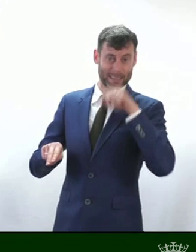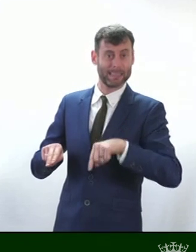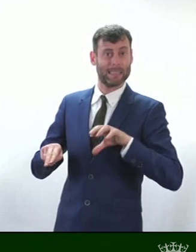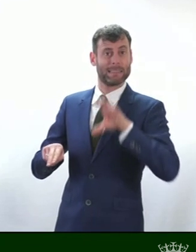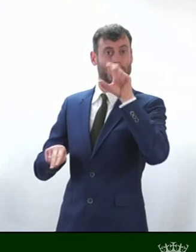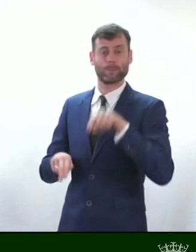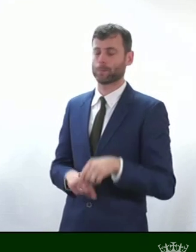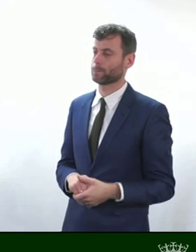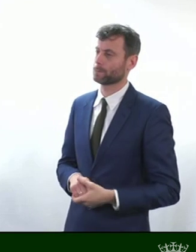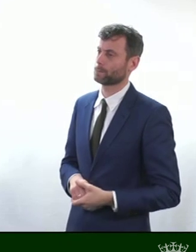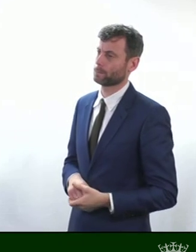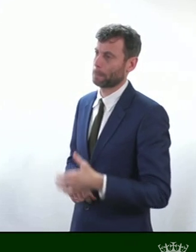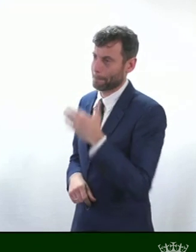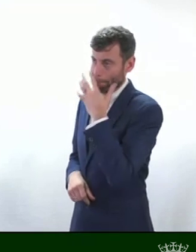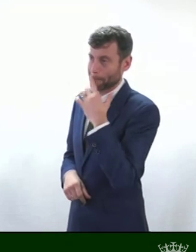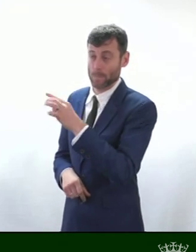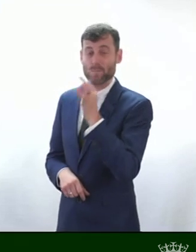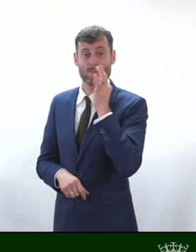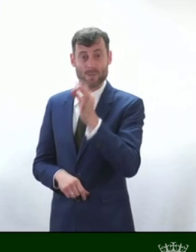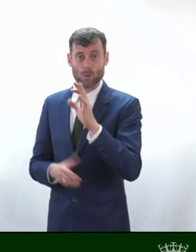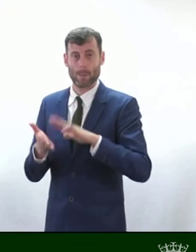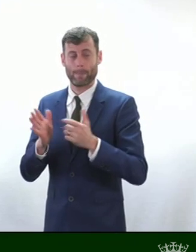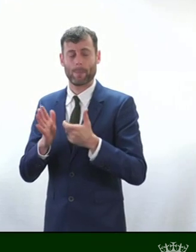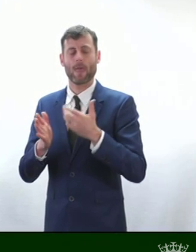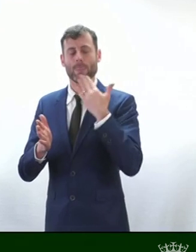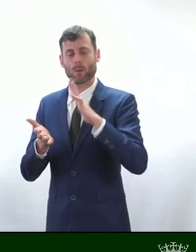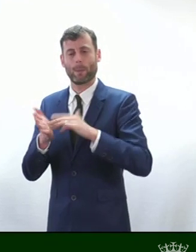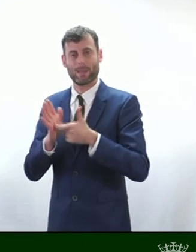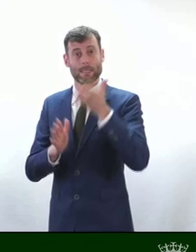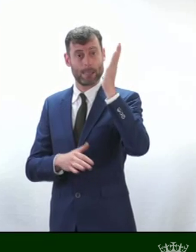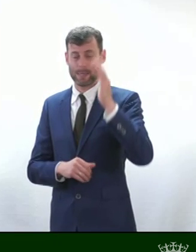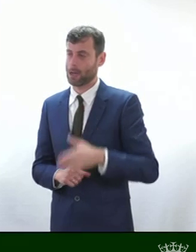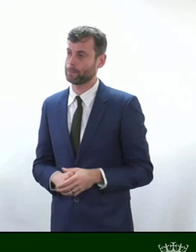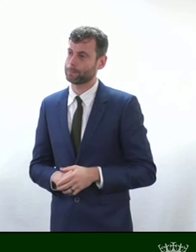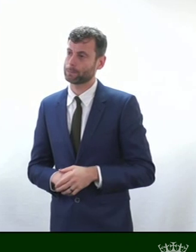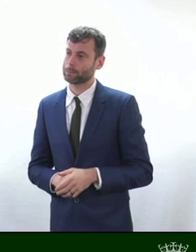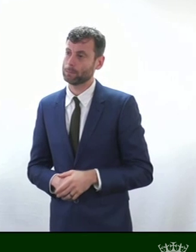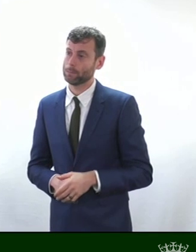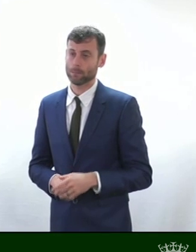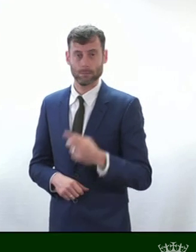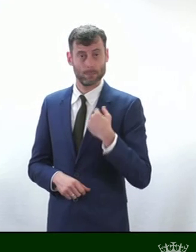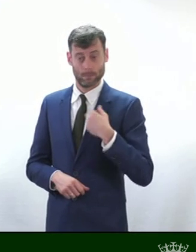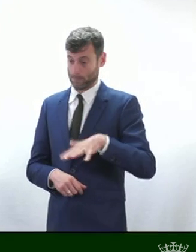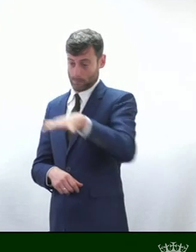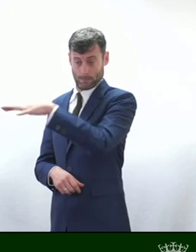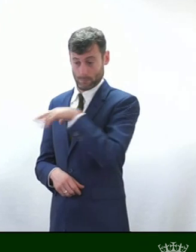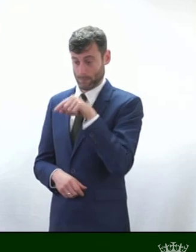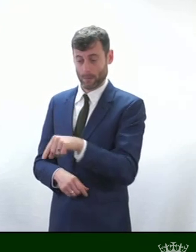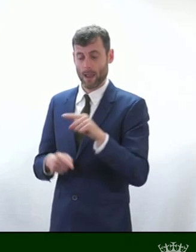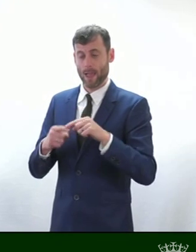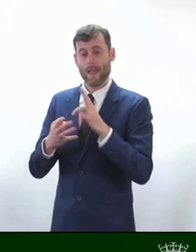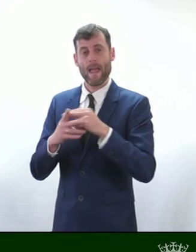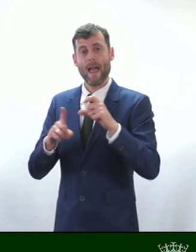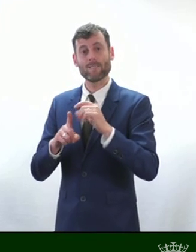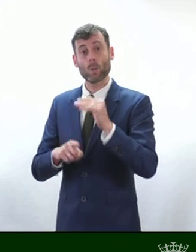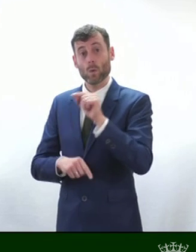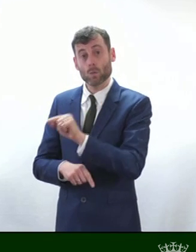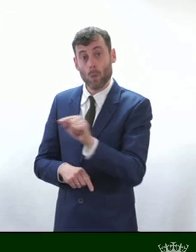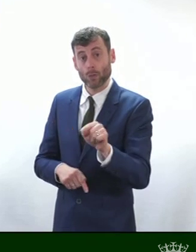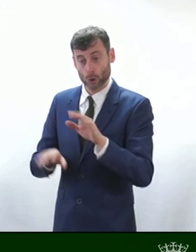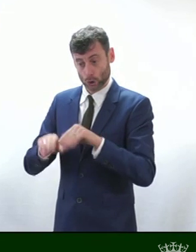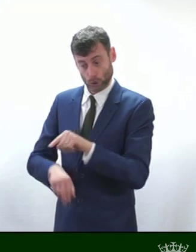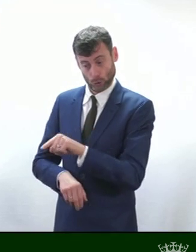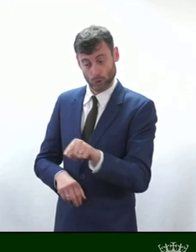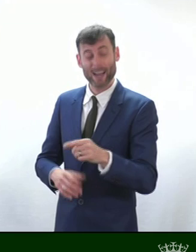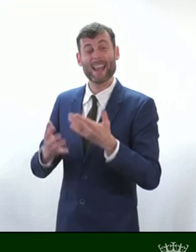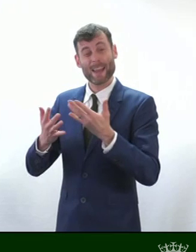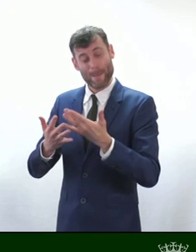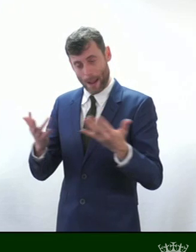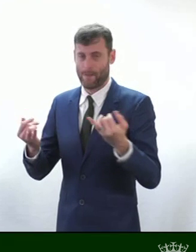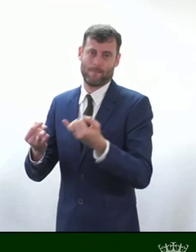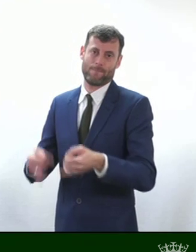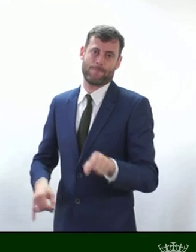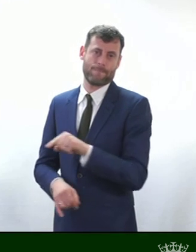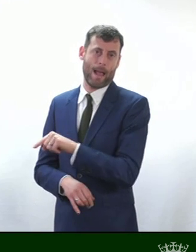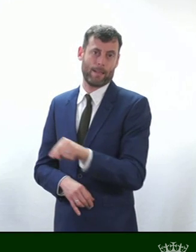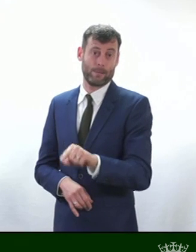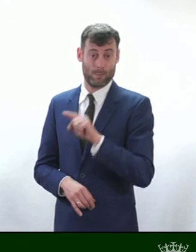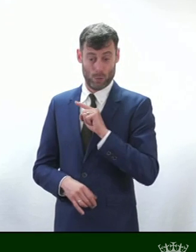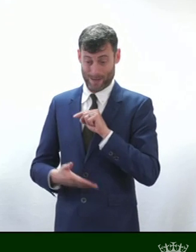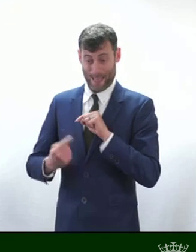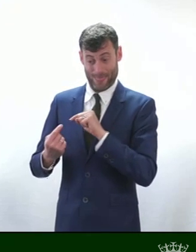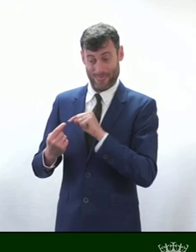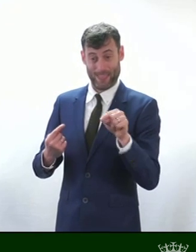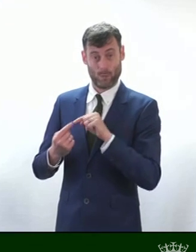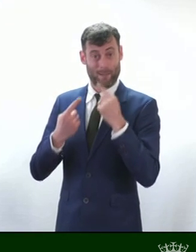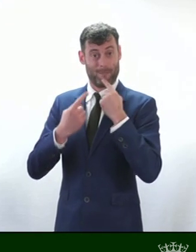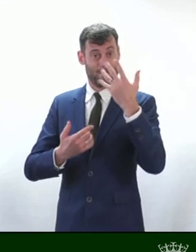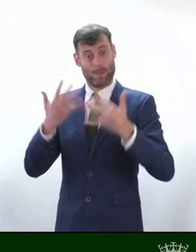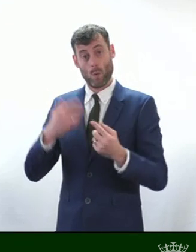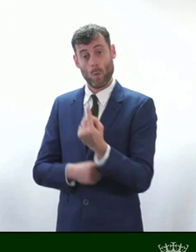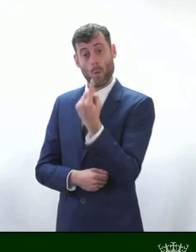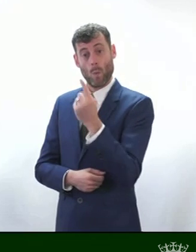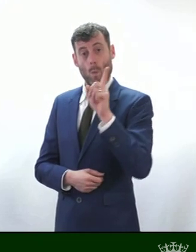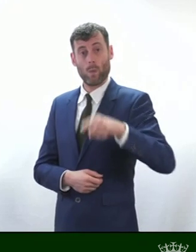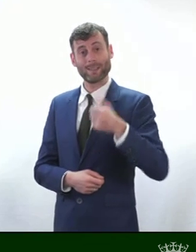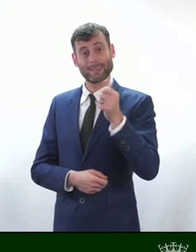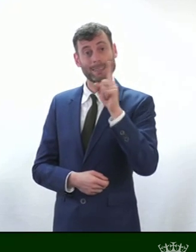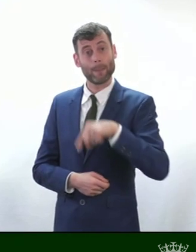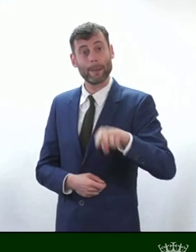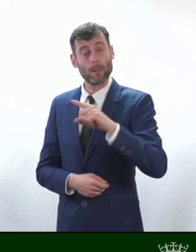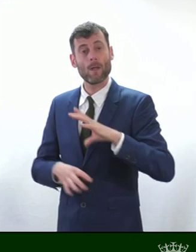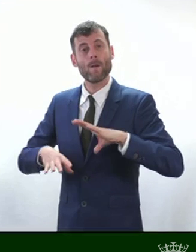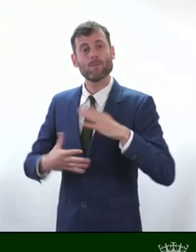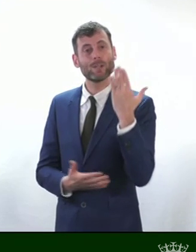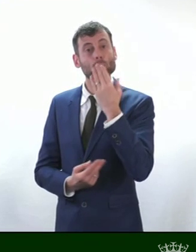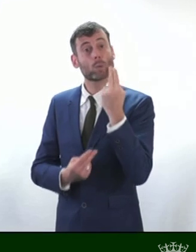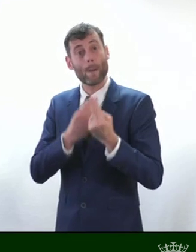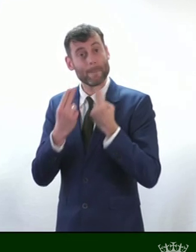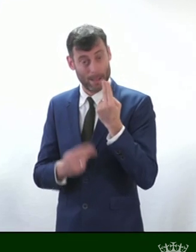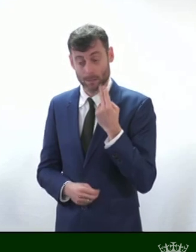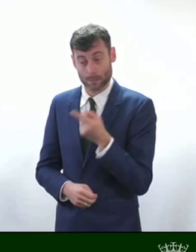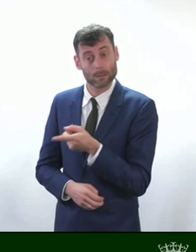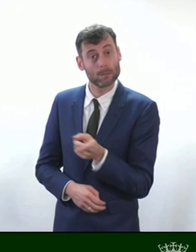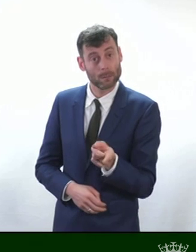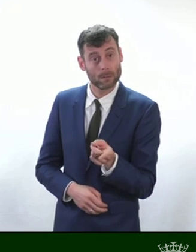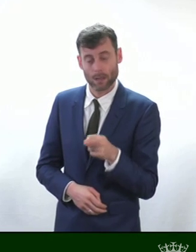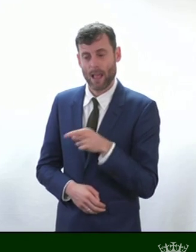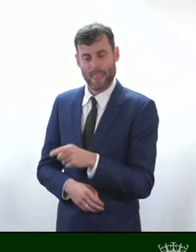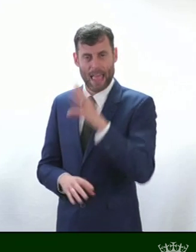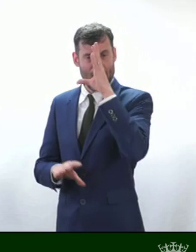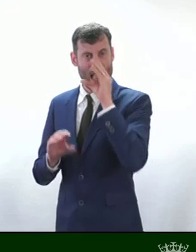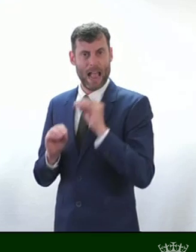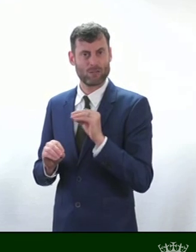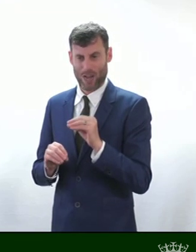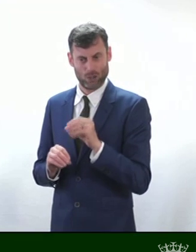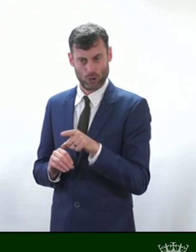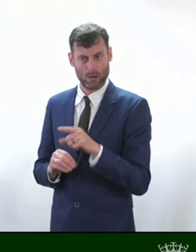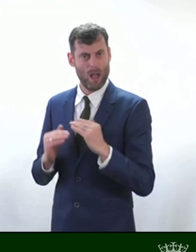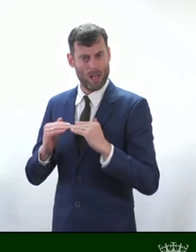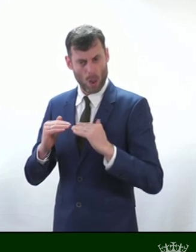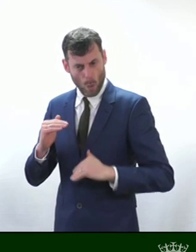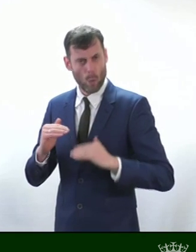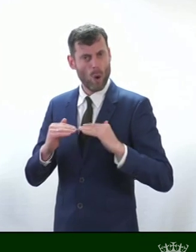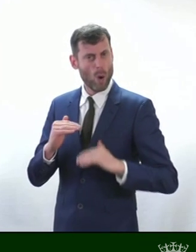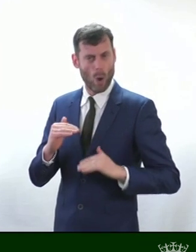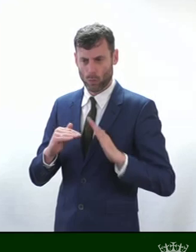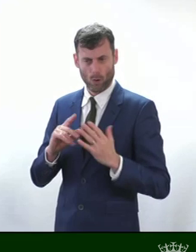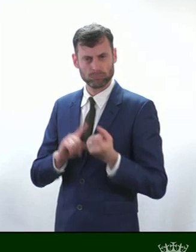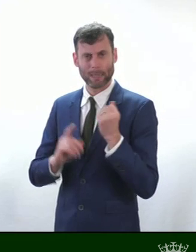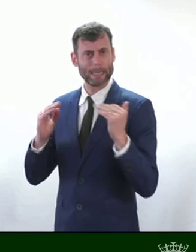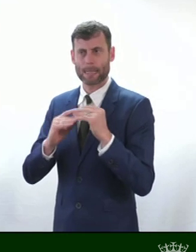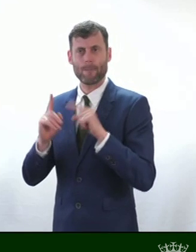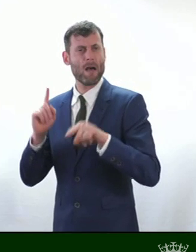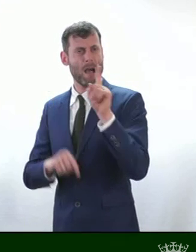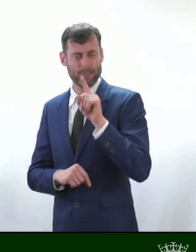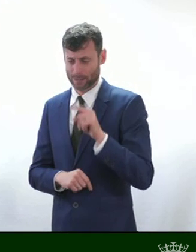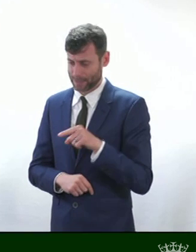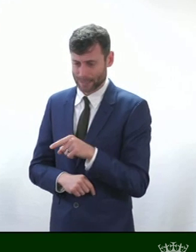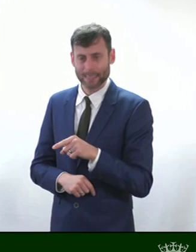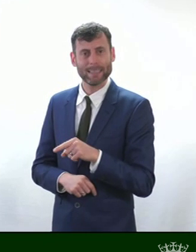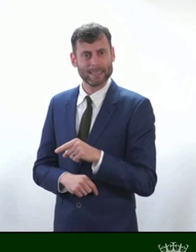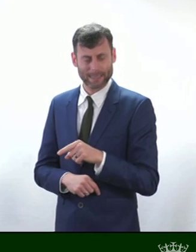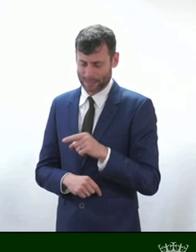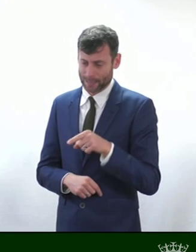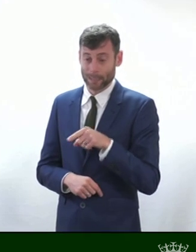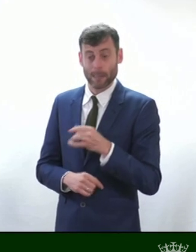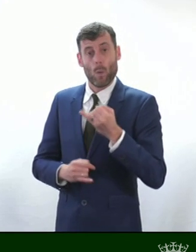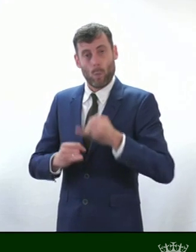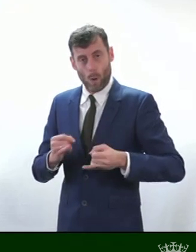Is the Prime Minister aware that his Government risk failing a generation of children in my constituency of Enfield North and across the country, as analysis shows this week that only one in six pupils on free school meals—those who are most likely to fall behind their peers—will benefit from the programmes to help them catch up on learning lost as a result of covid?